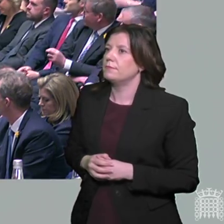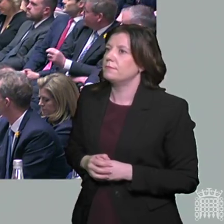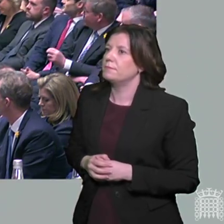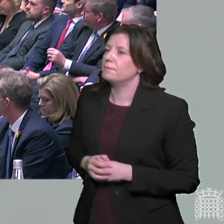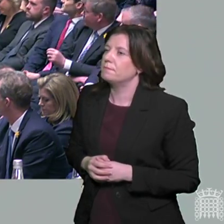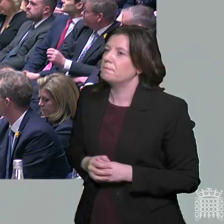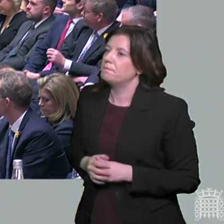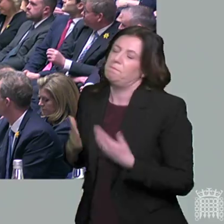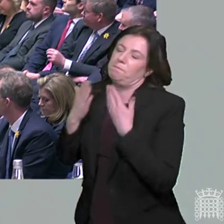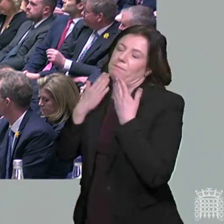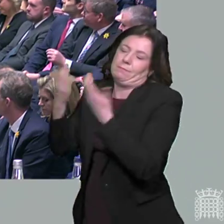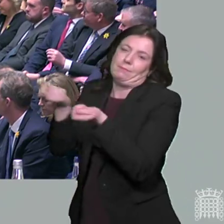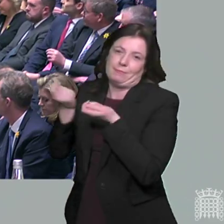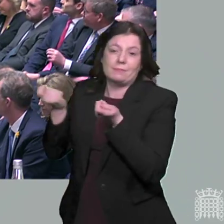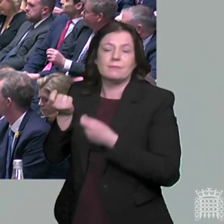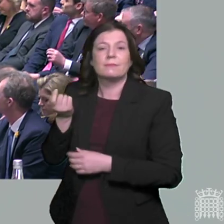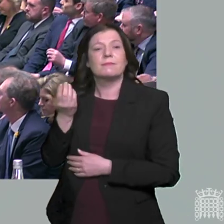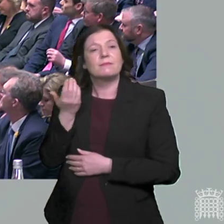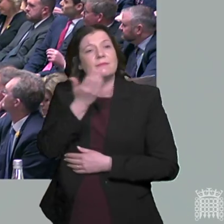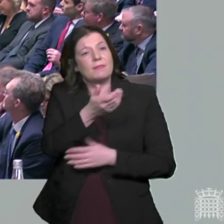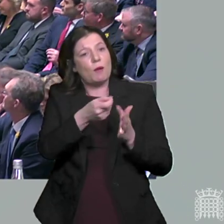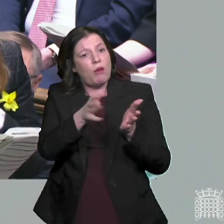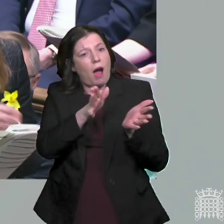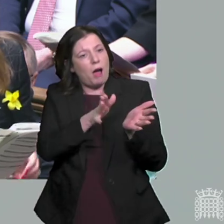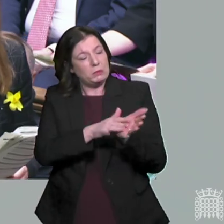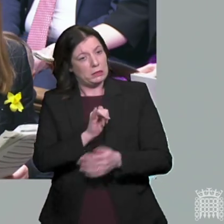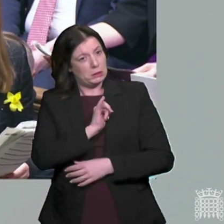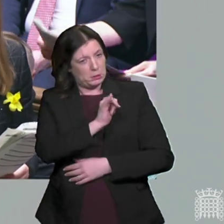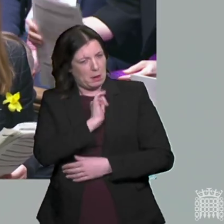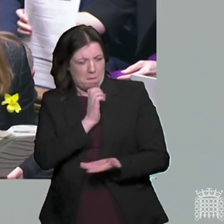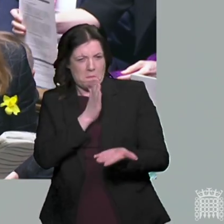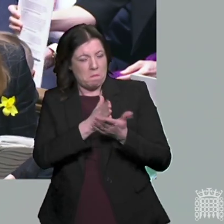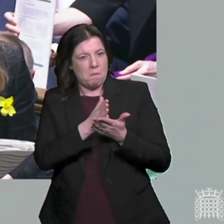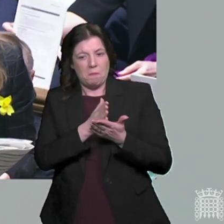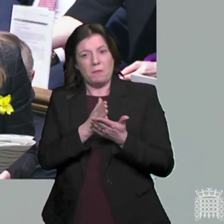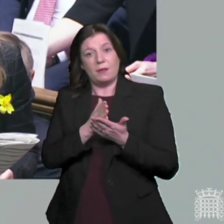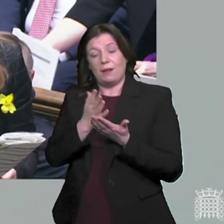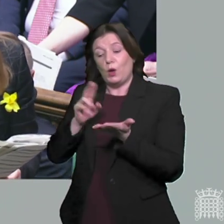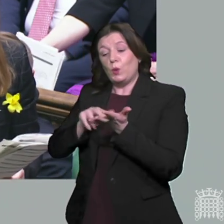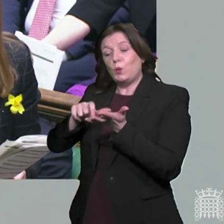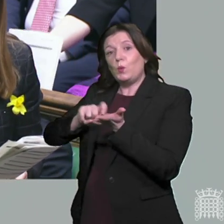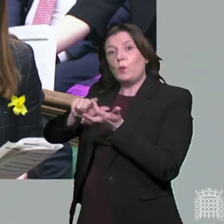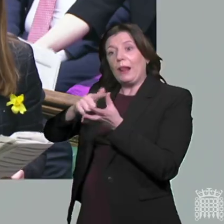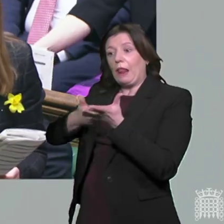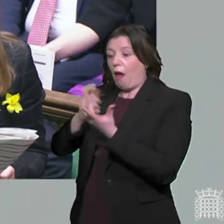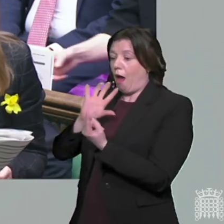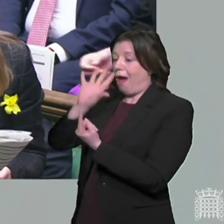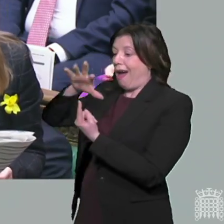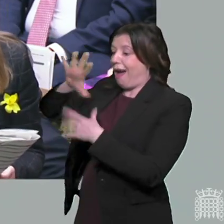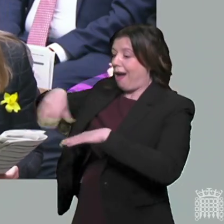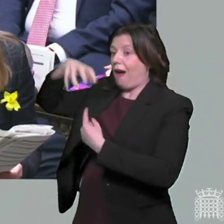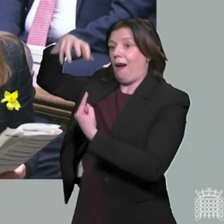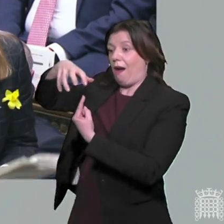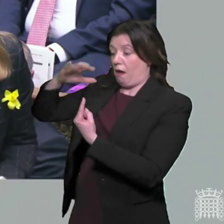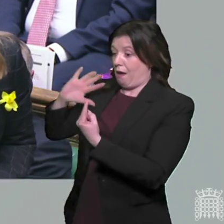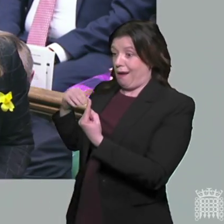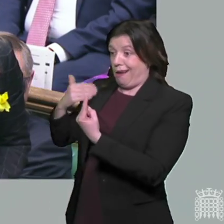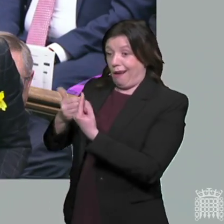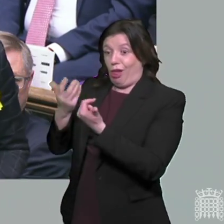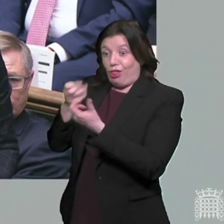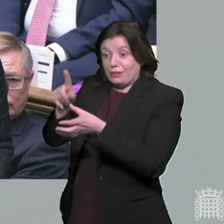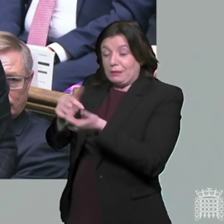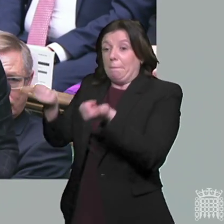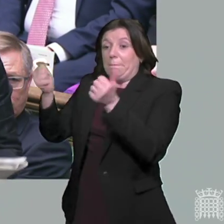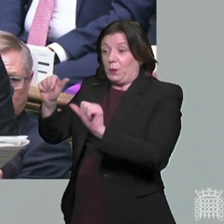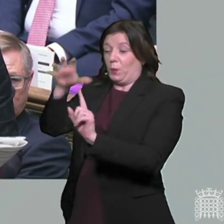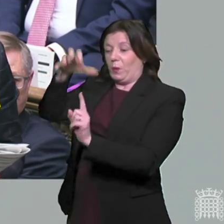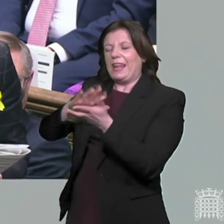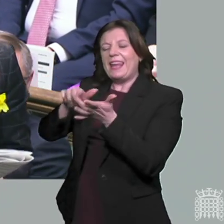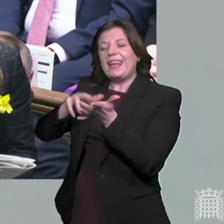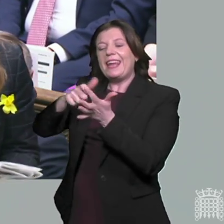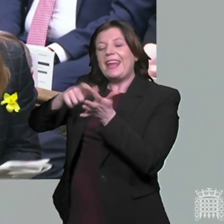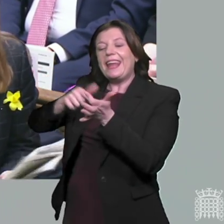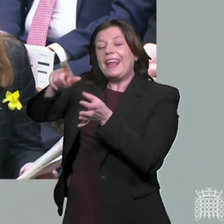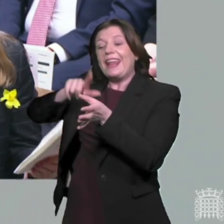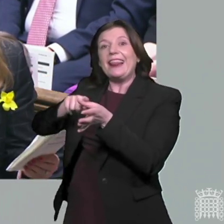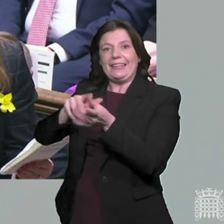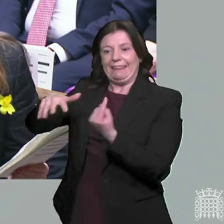I am sure the Prime Minister, like me, was excited to see the first new nuclear reactor for a UK power station in more than three decades arrive at Hinkley C this week.